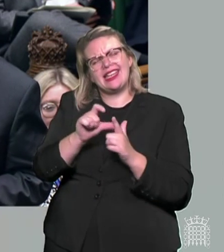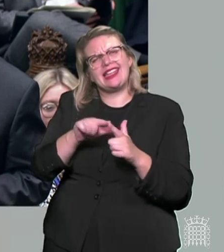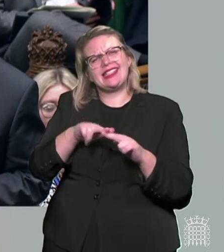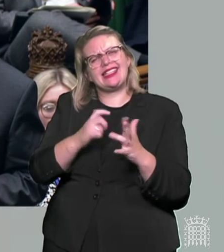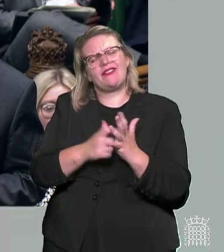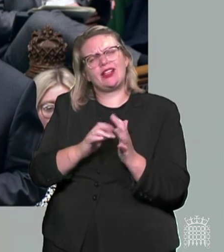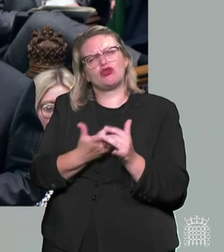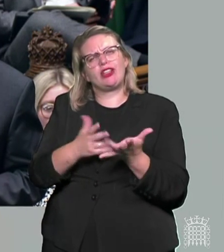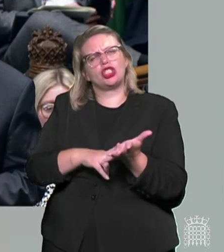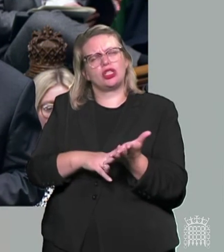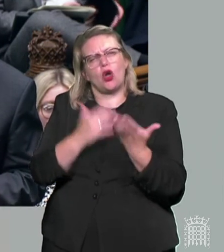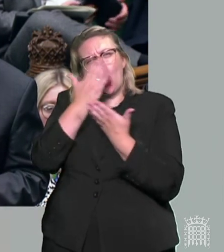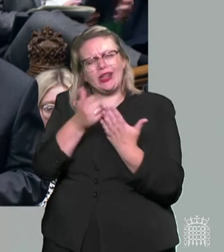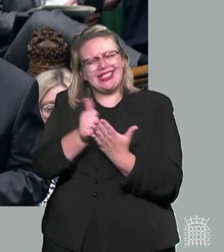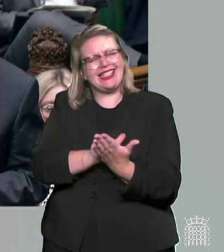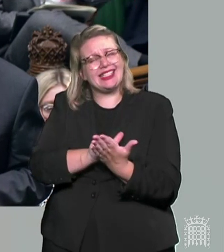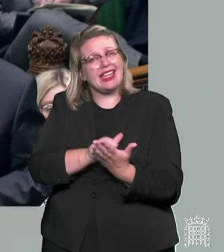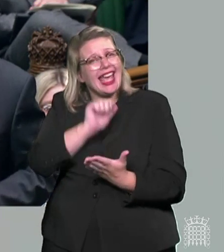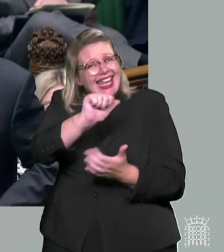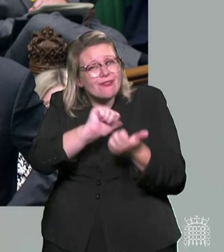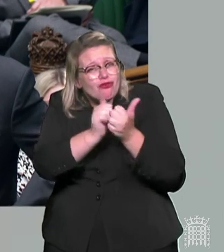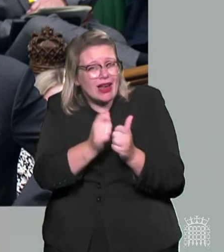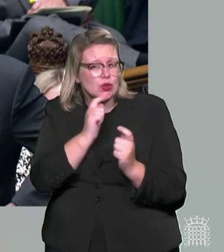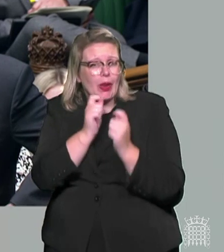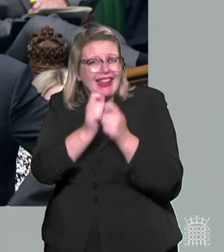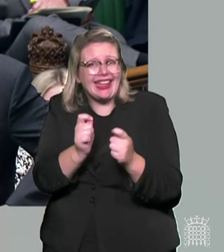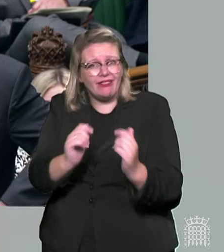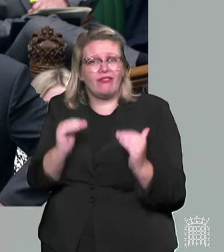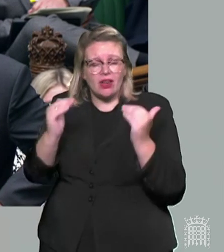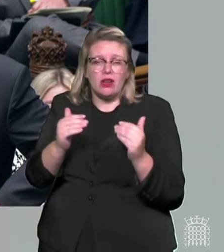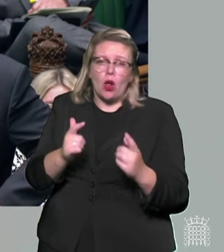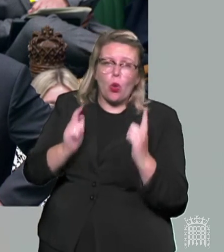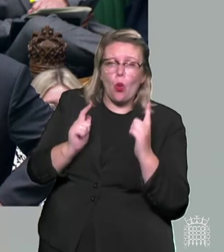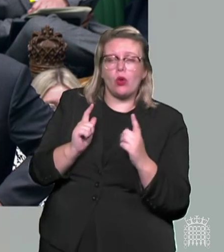How many of his cronies will he ennoble?